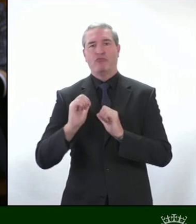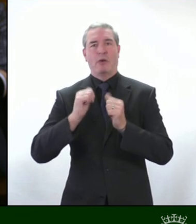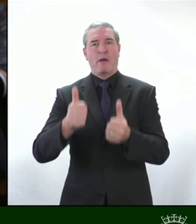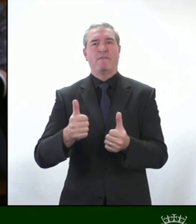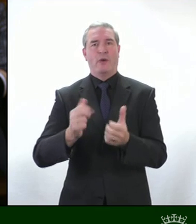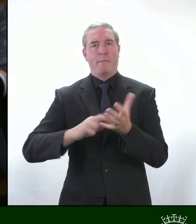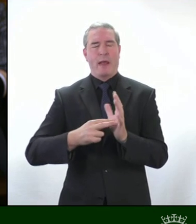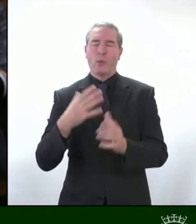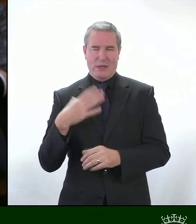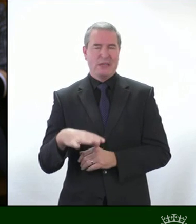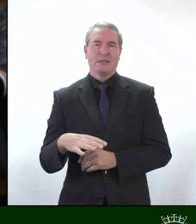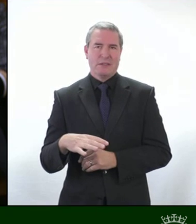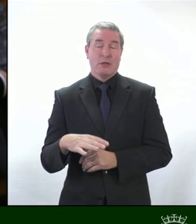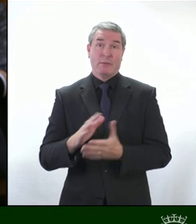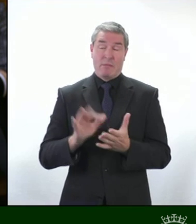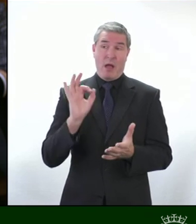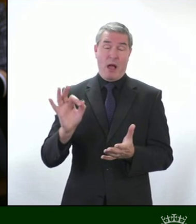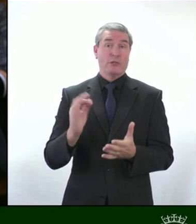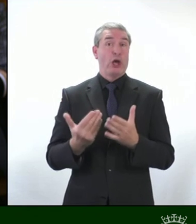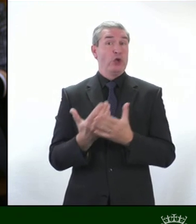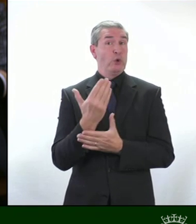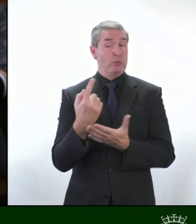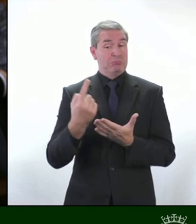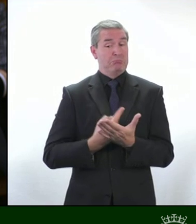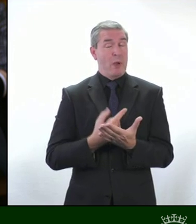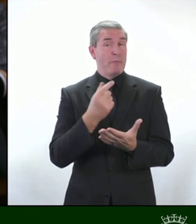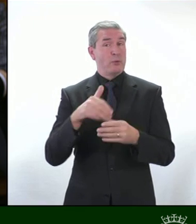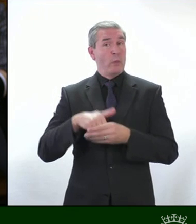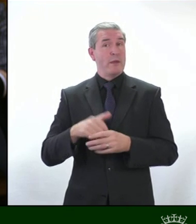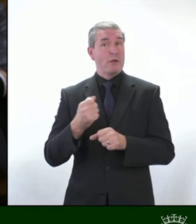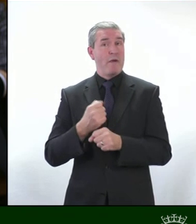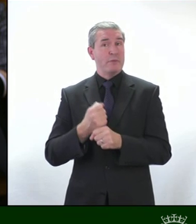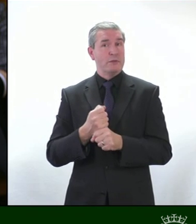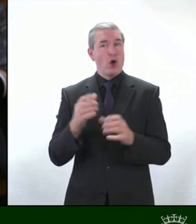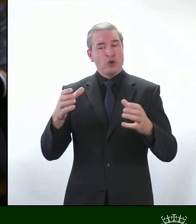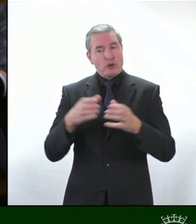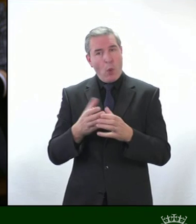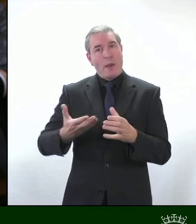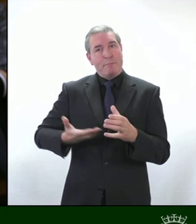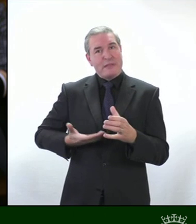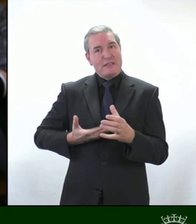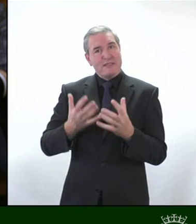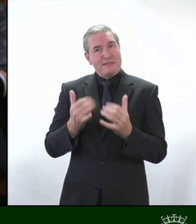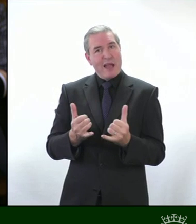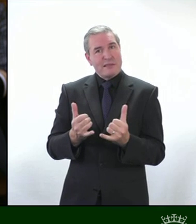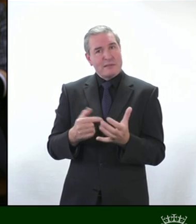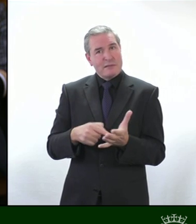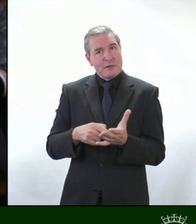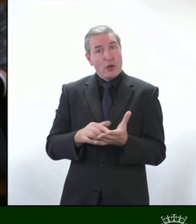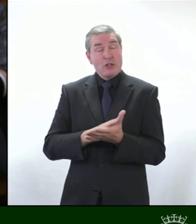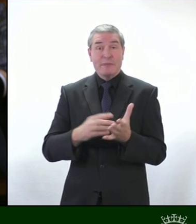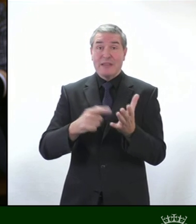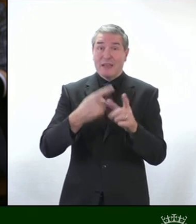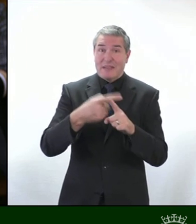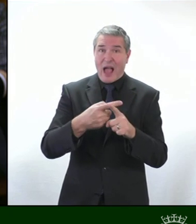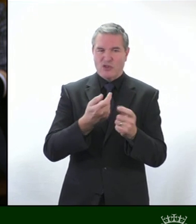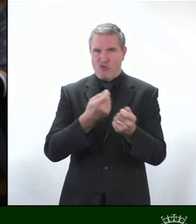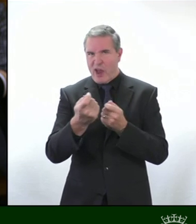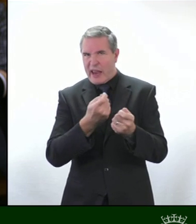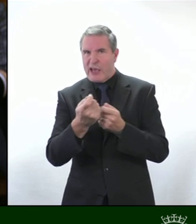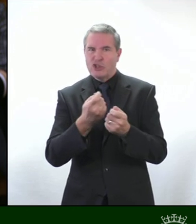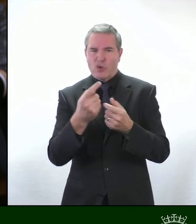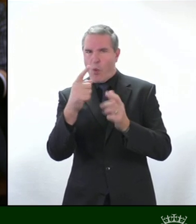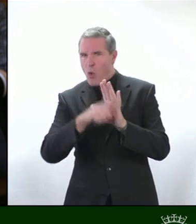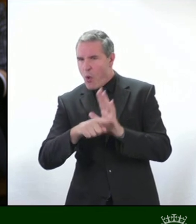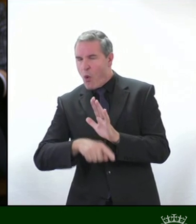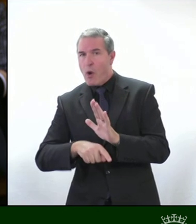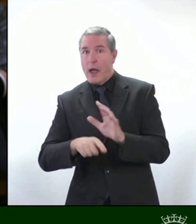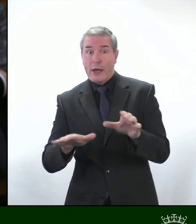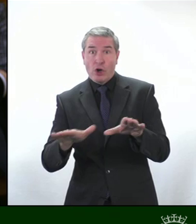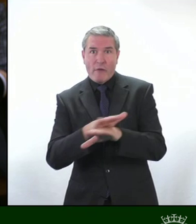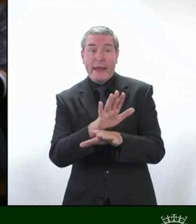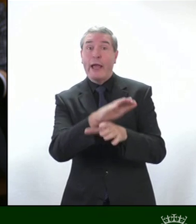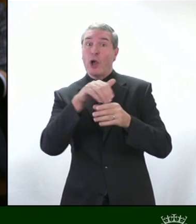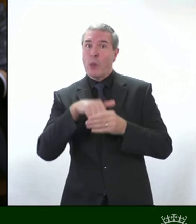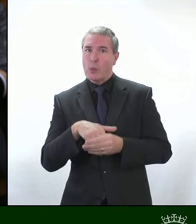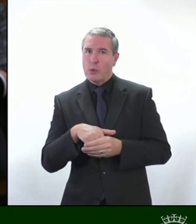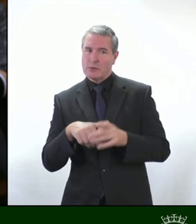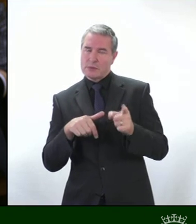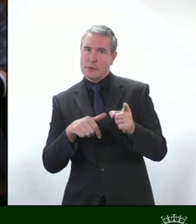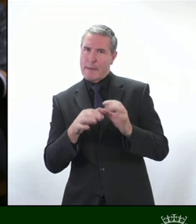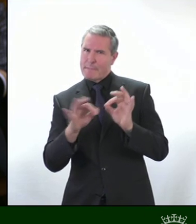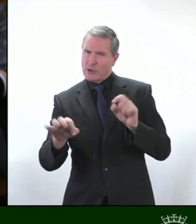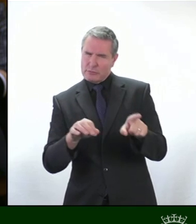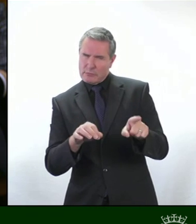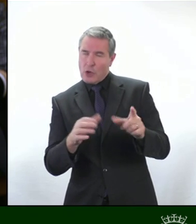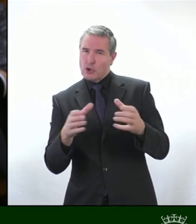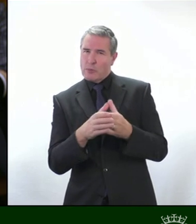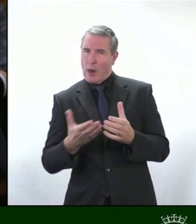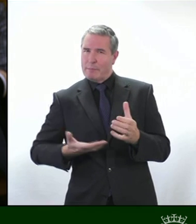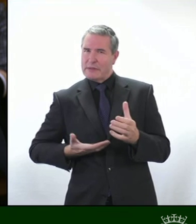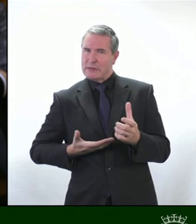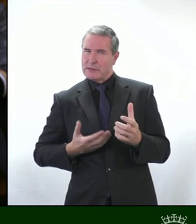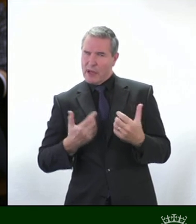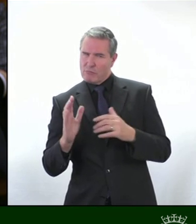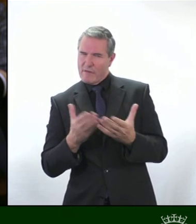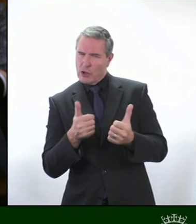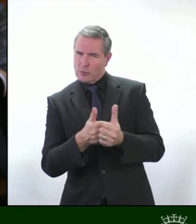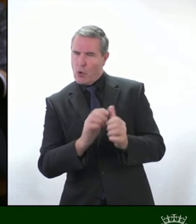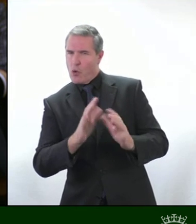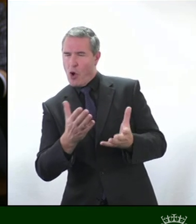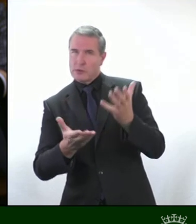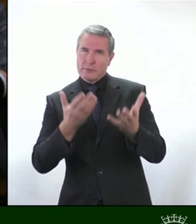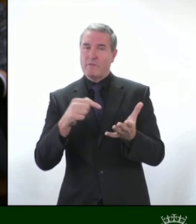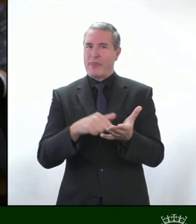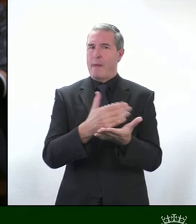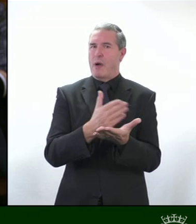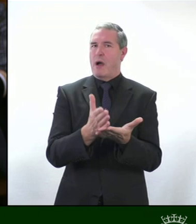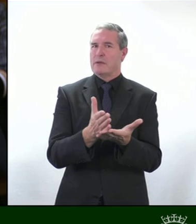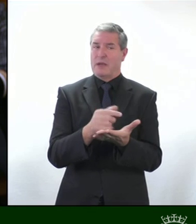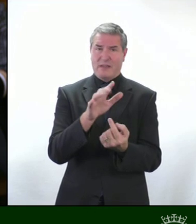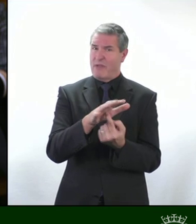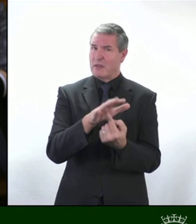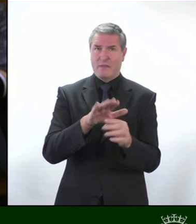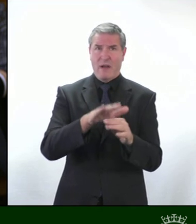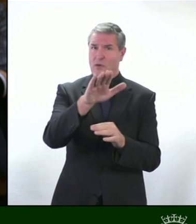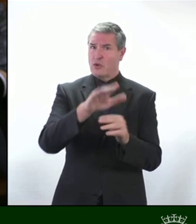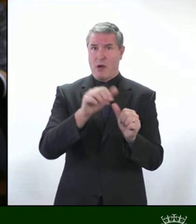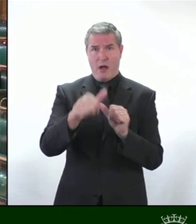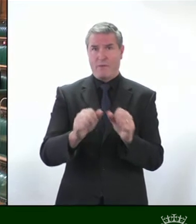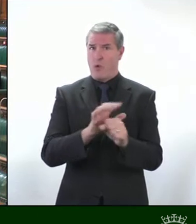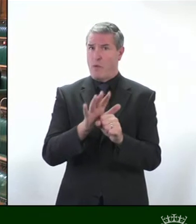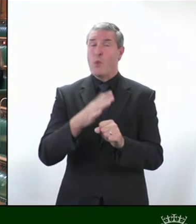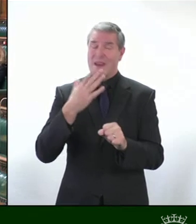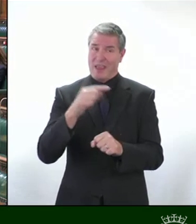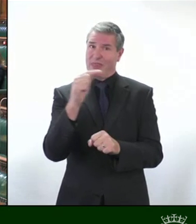Will the Prime Minister consider a new discipline within the Government in the form of a small business test, so that every tax, regulation and bit of legislation is measured against whether it will provide support for that sector, which will be vital to our post-covid recovery?